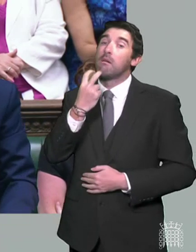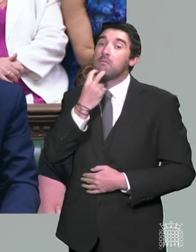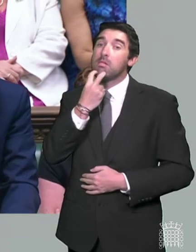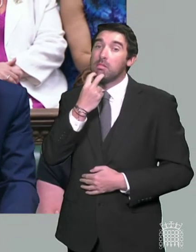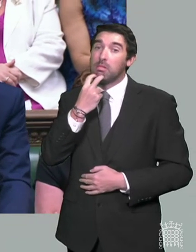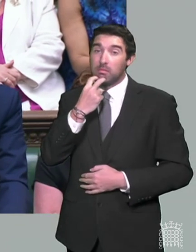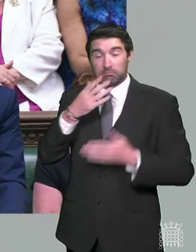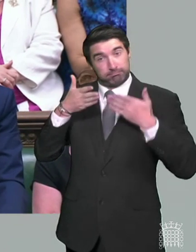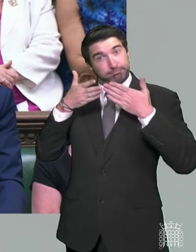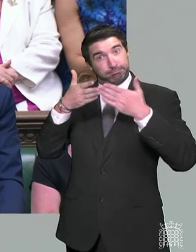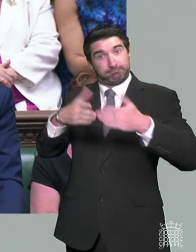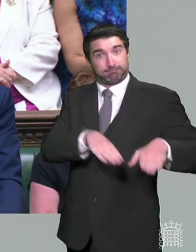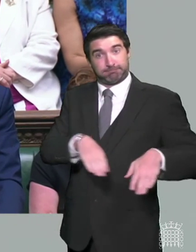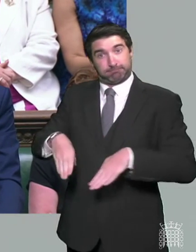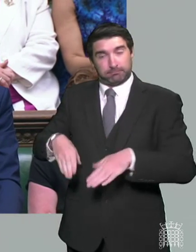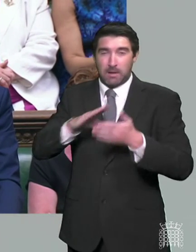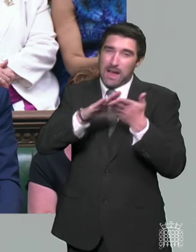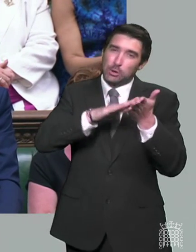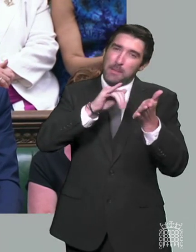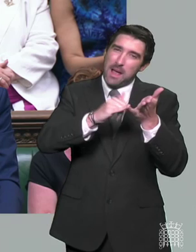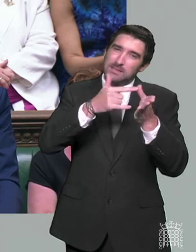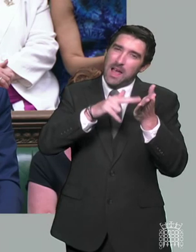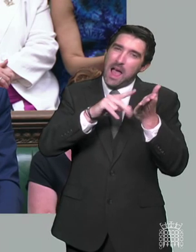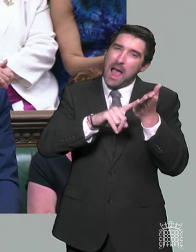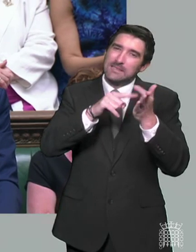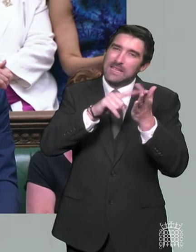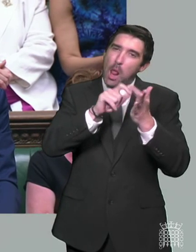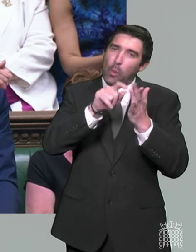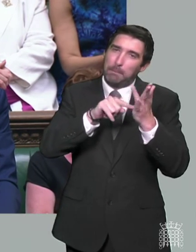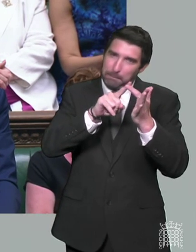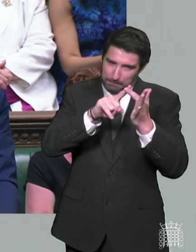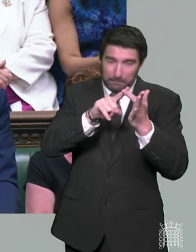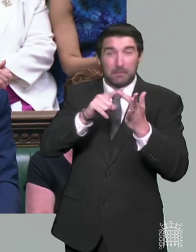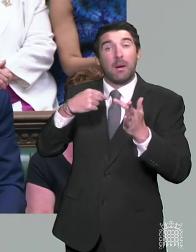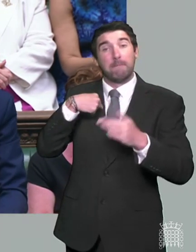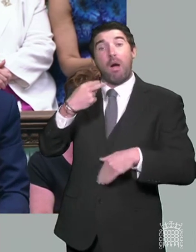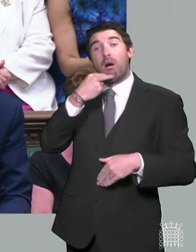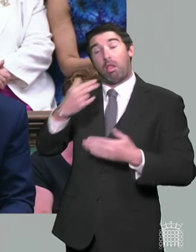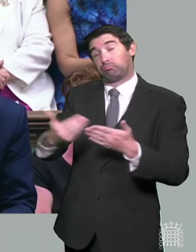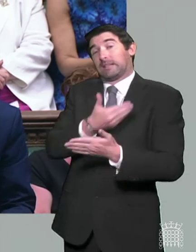Thankfully, he made it back, but too many serving in that war did not.